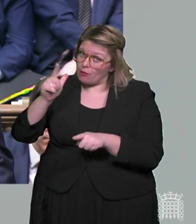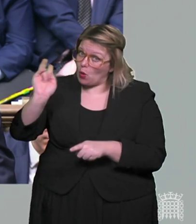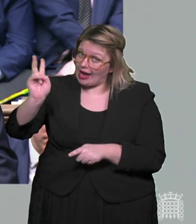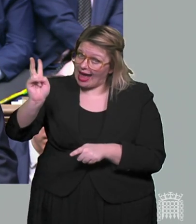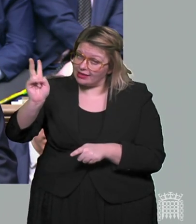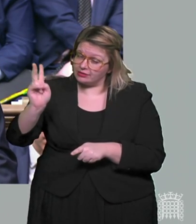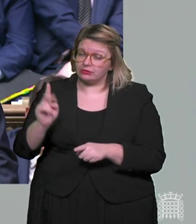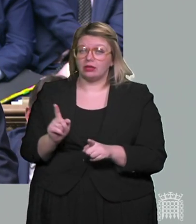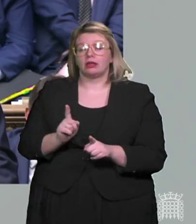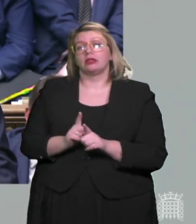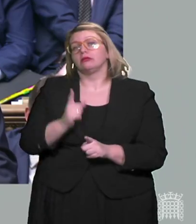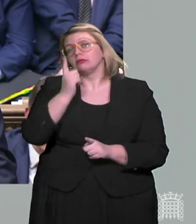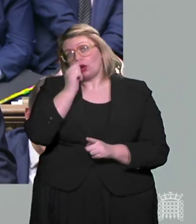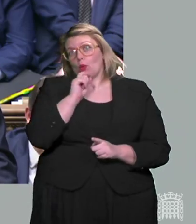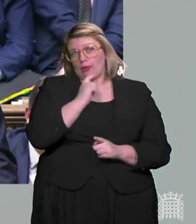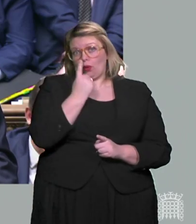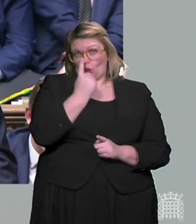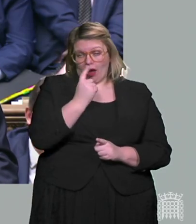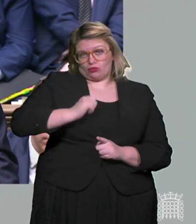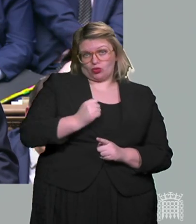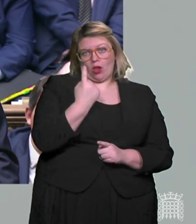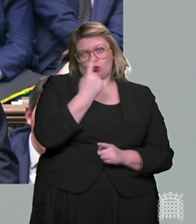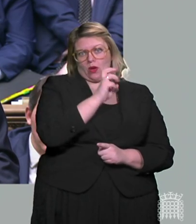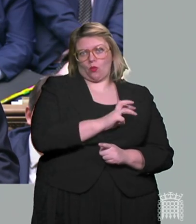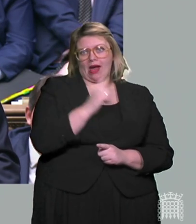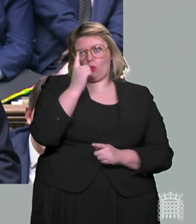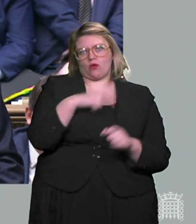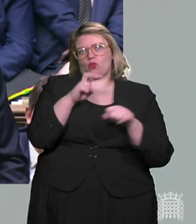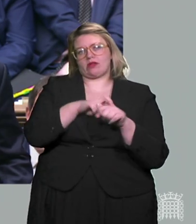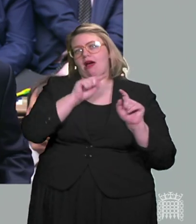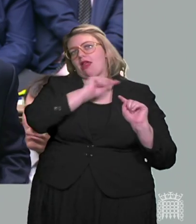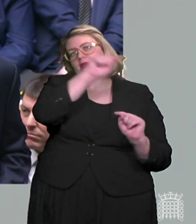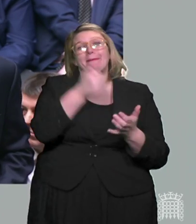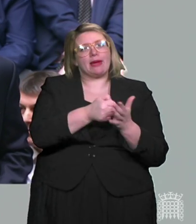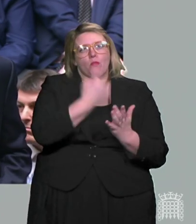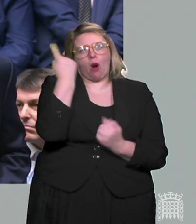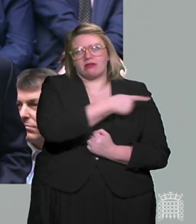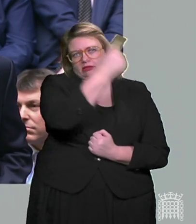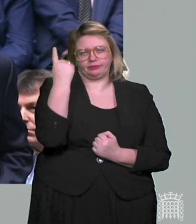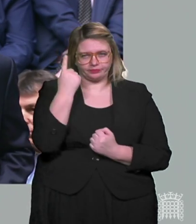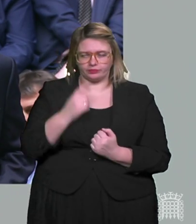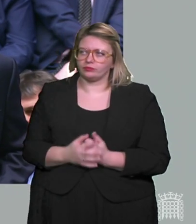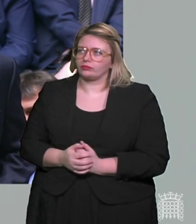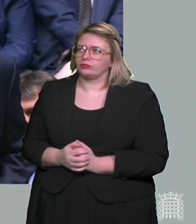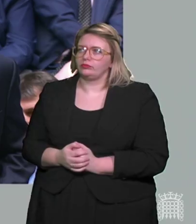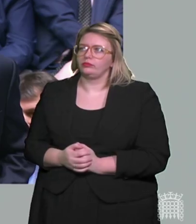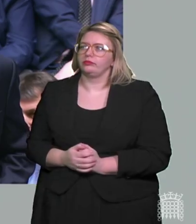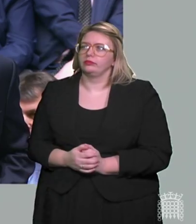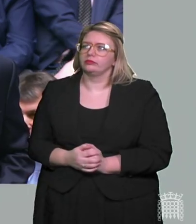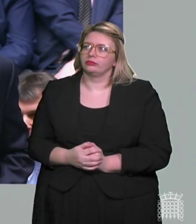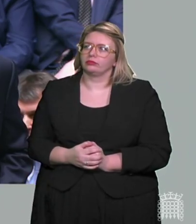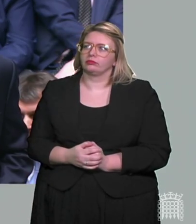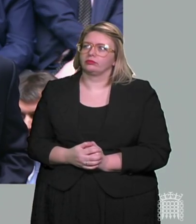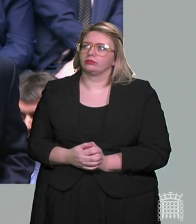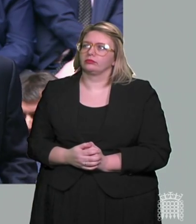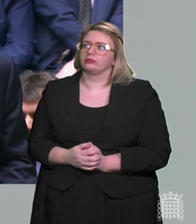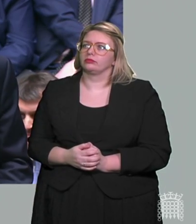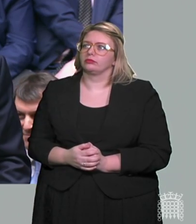There will also be at least one in each of Scotland, Wales and Northern Ireland.